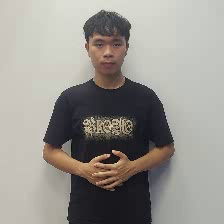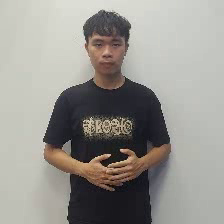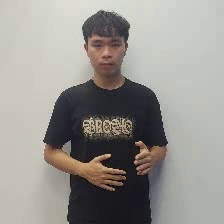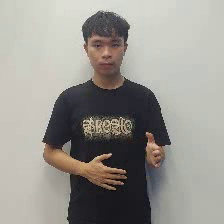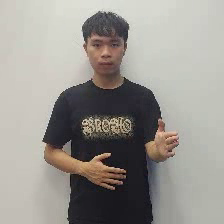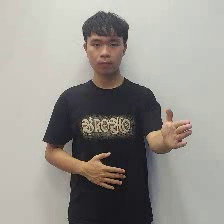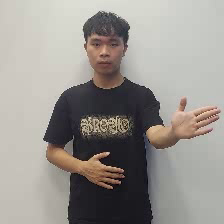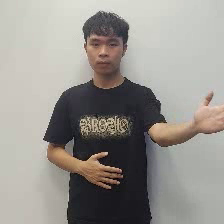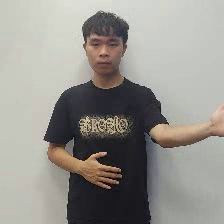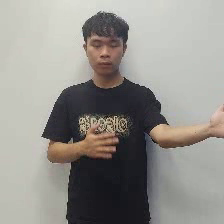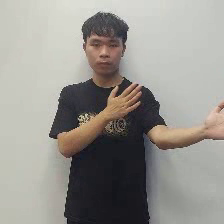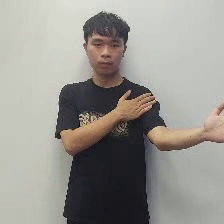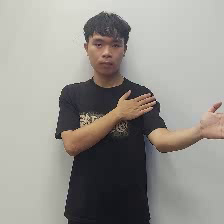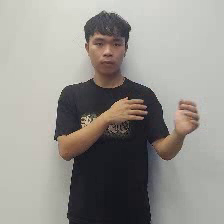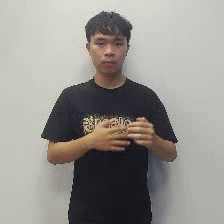Rẽ trái